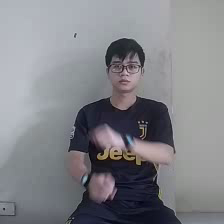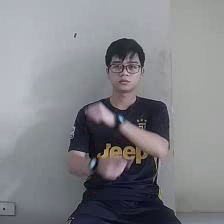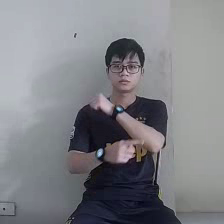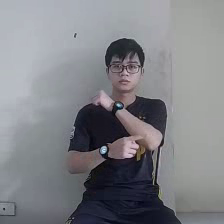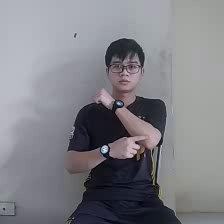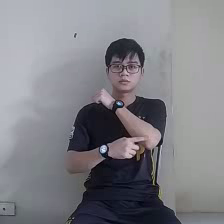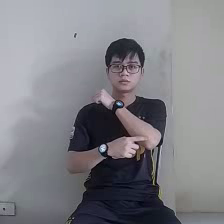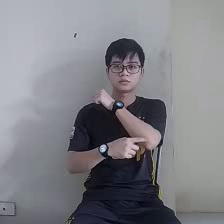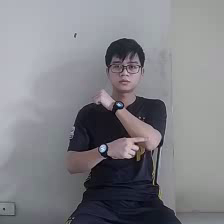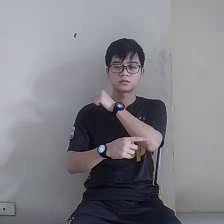Cám dỗ